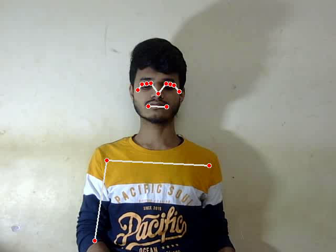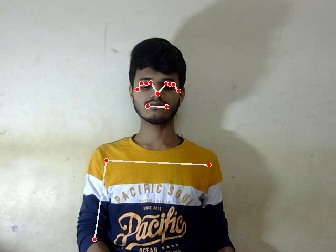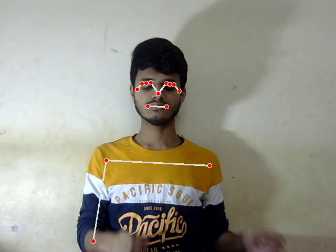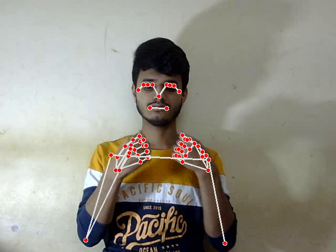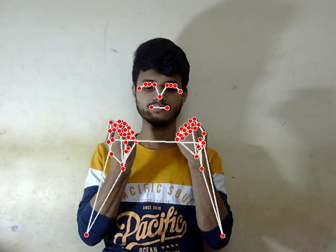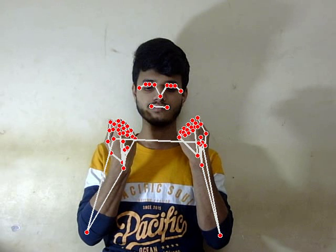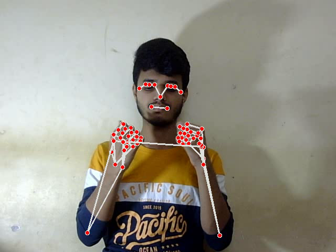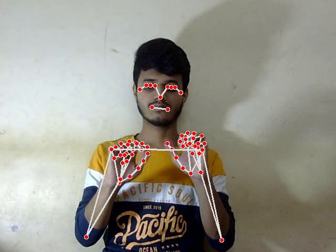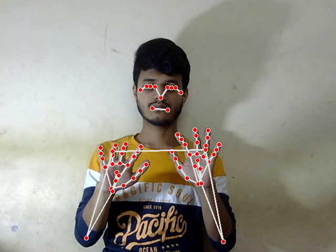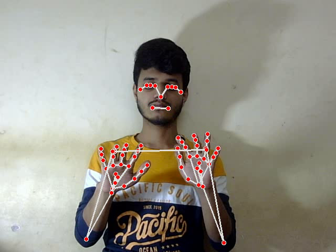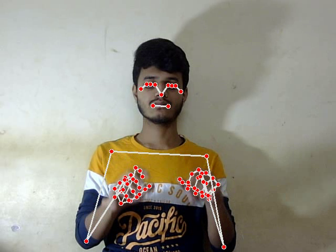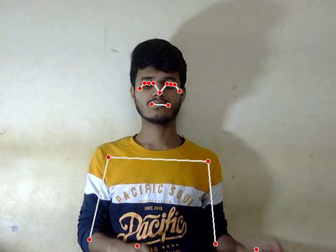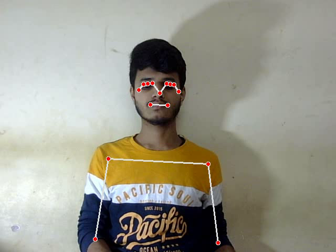finish